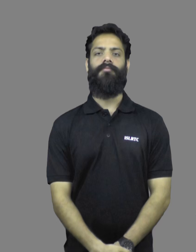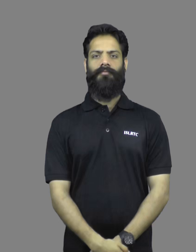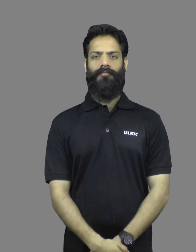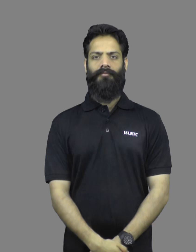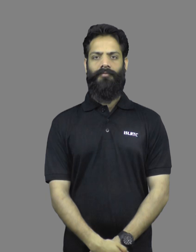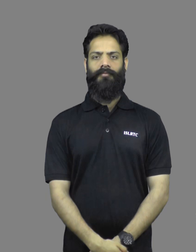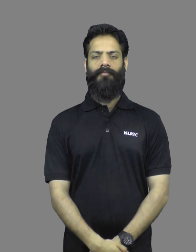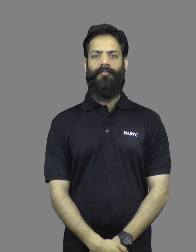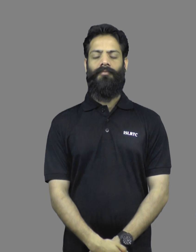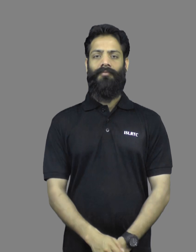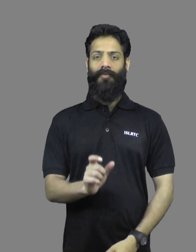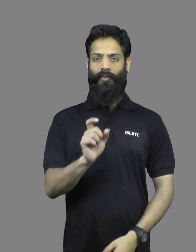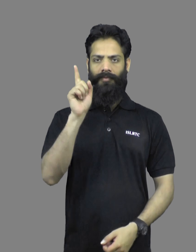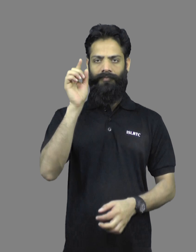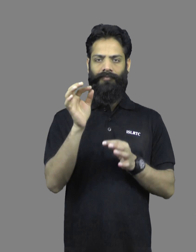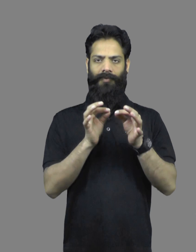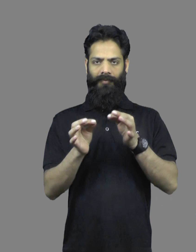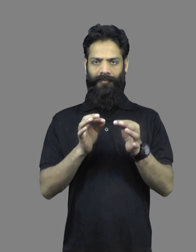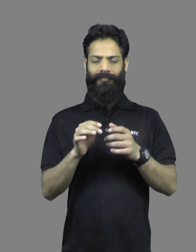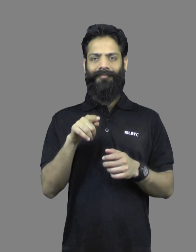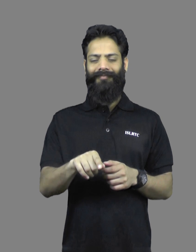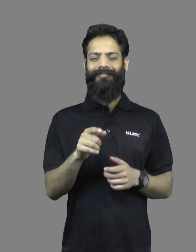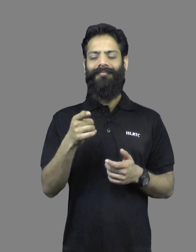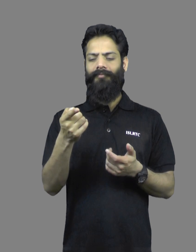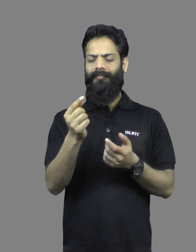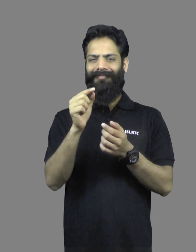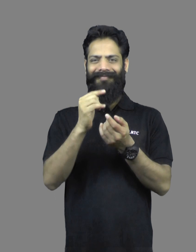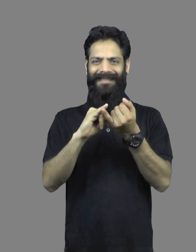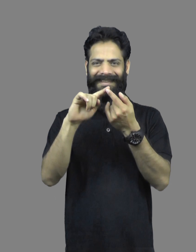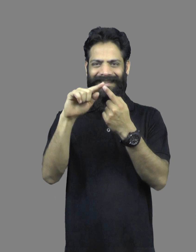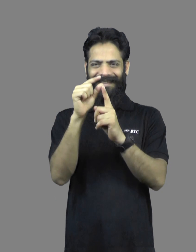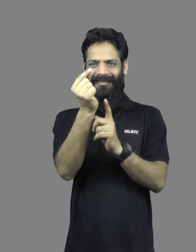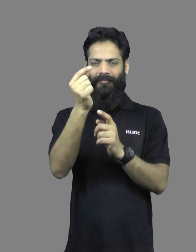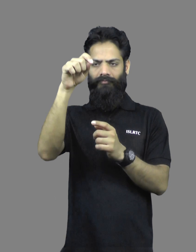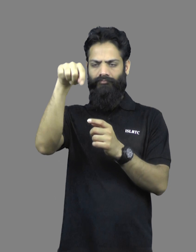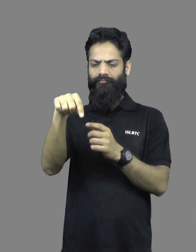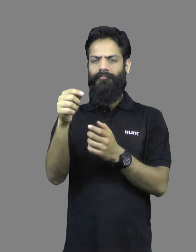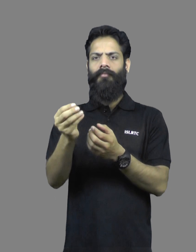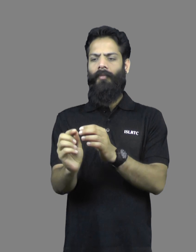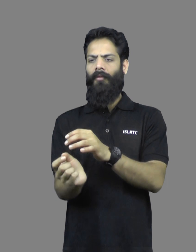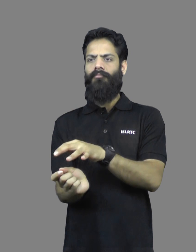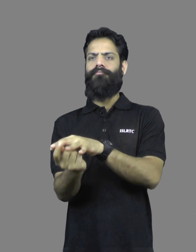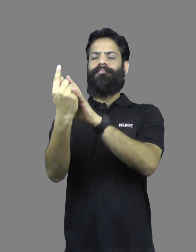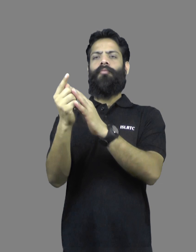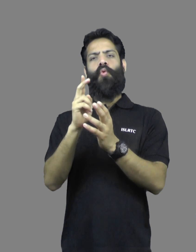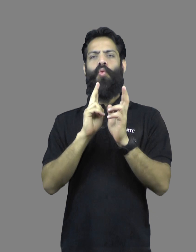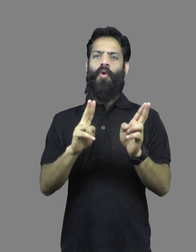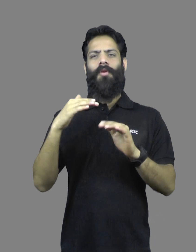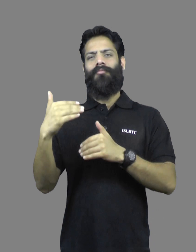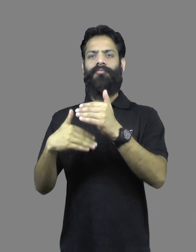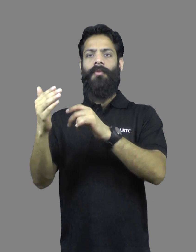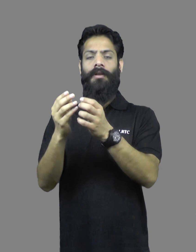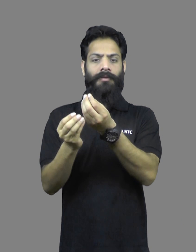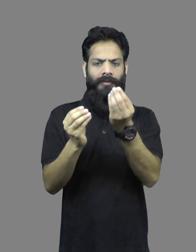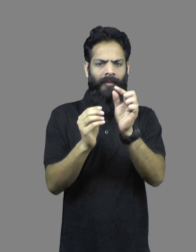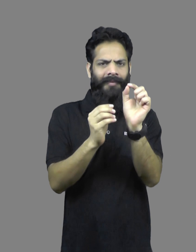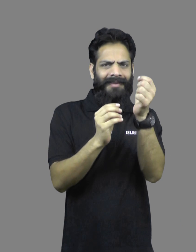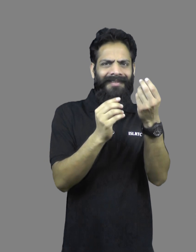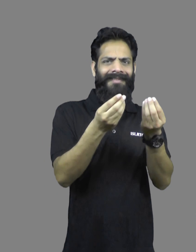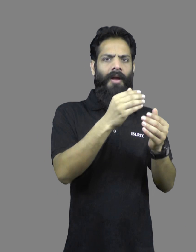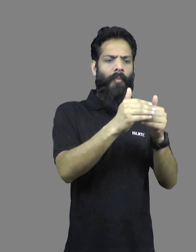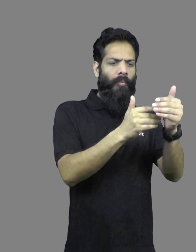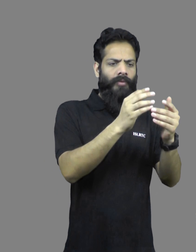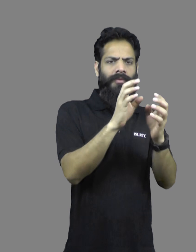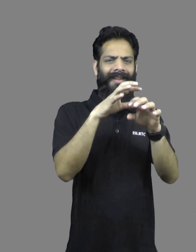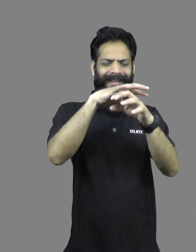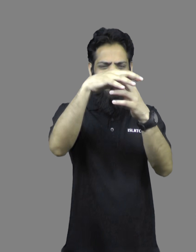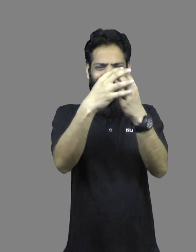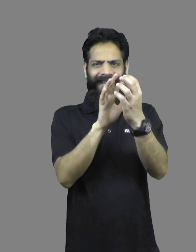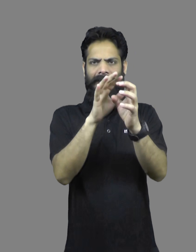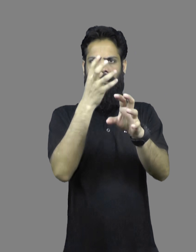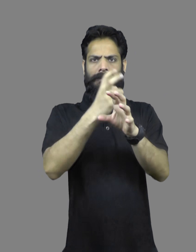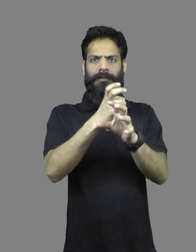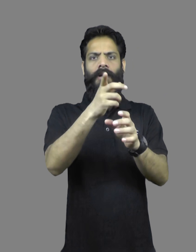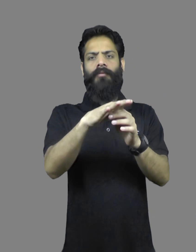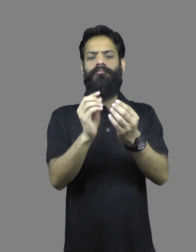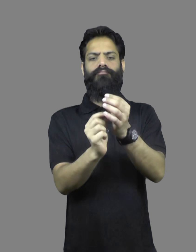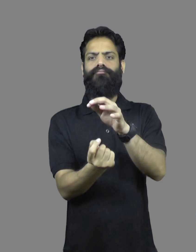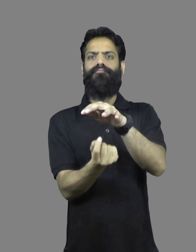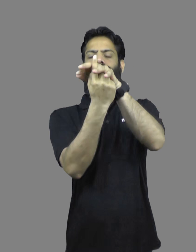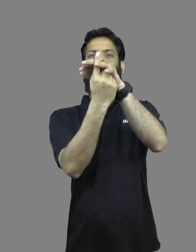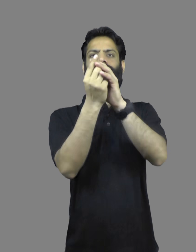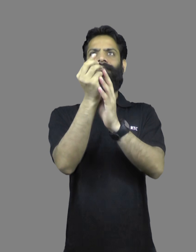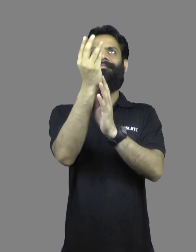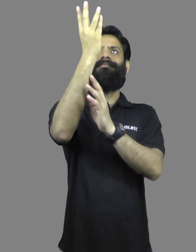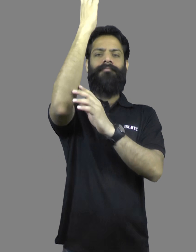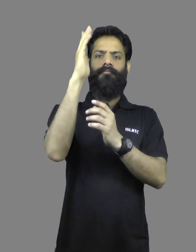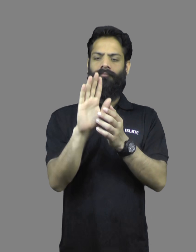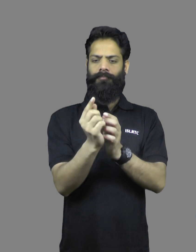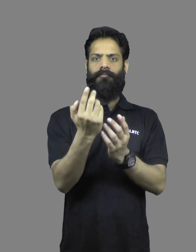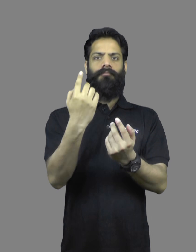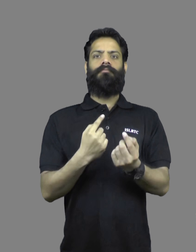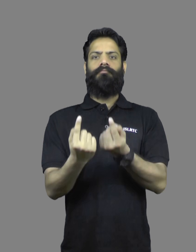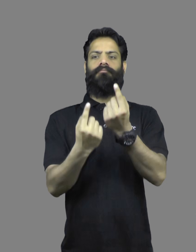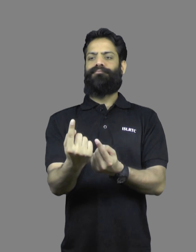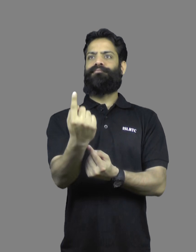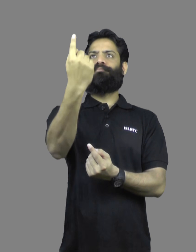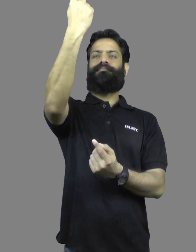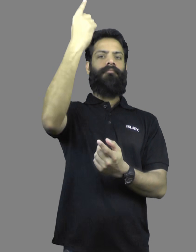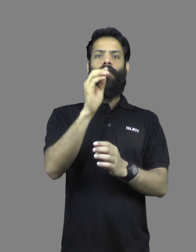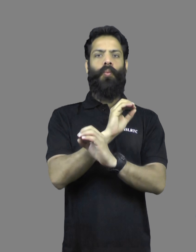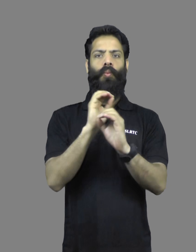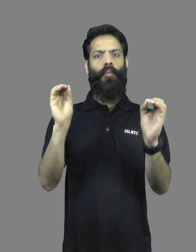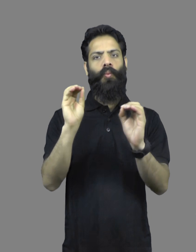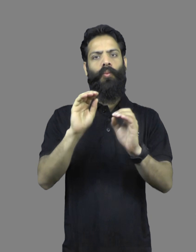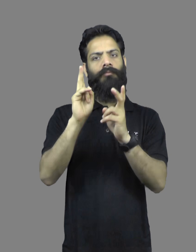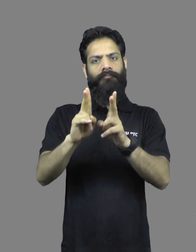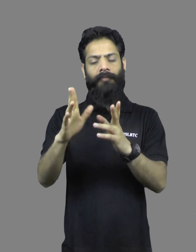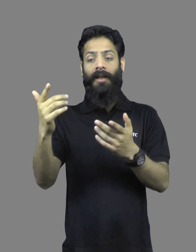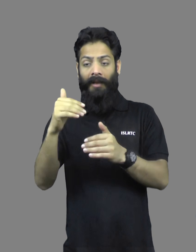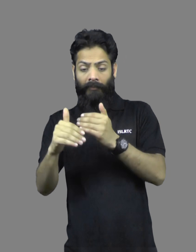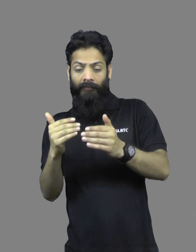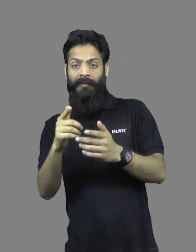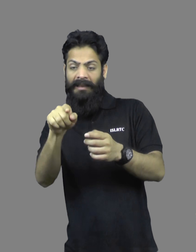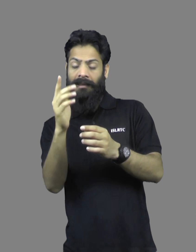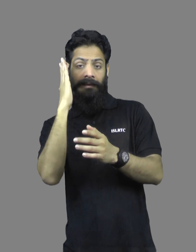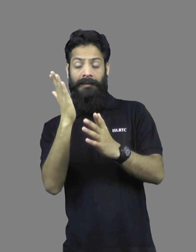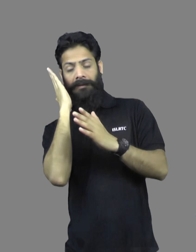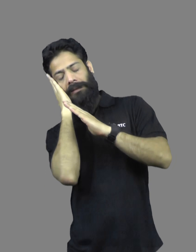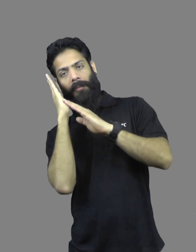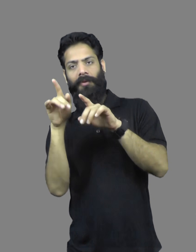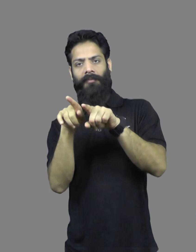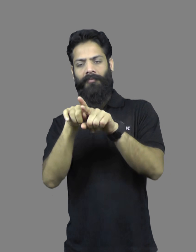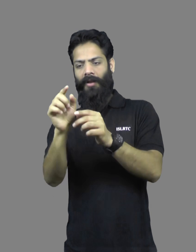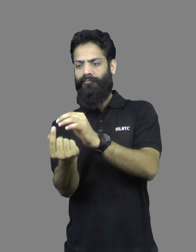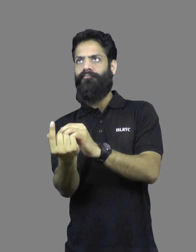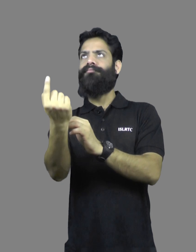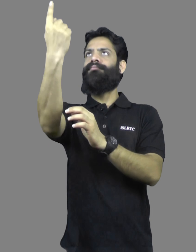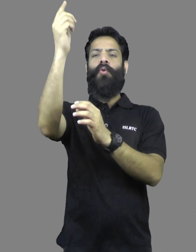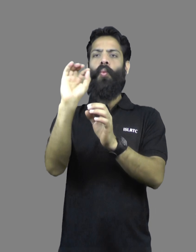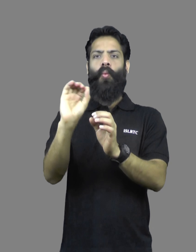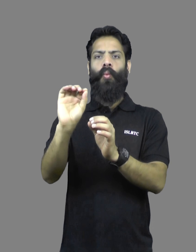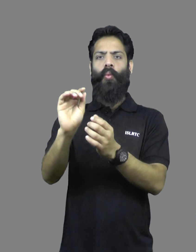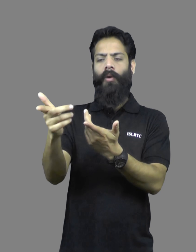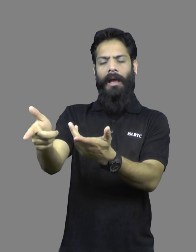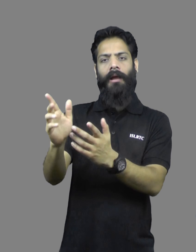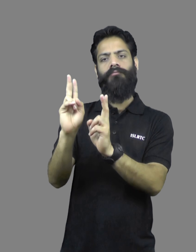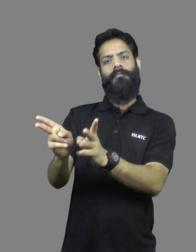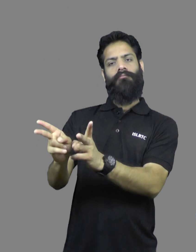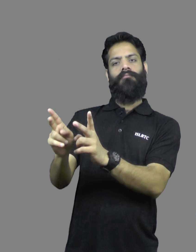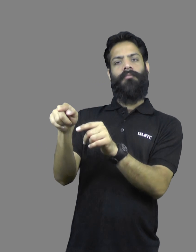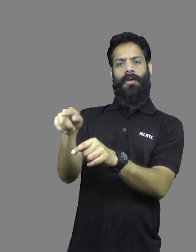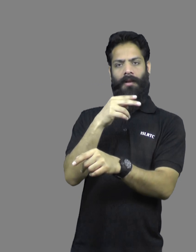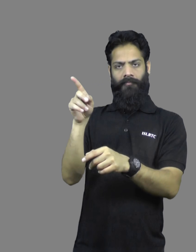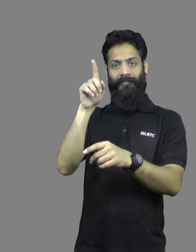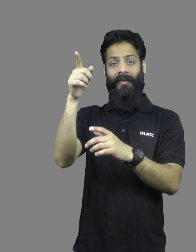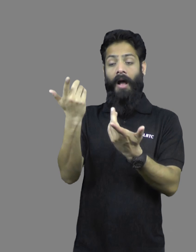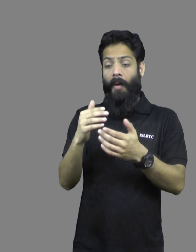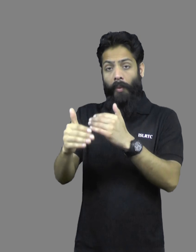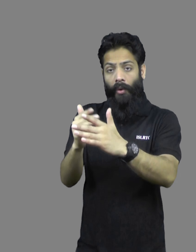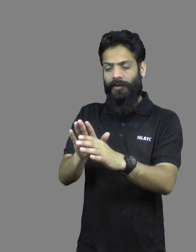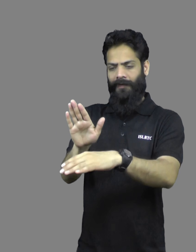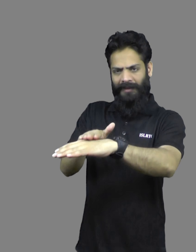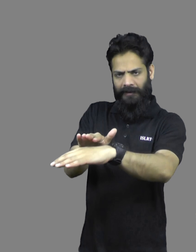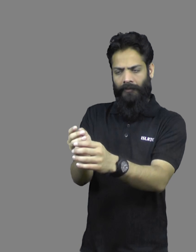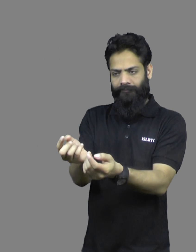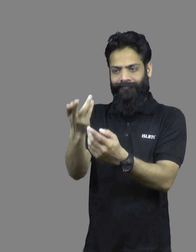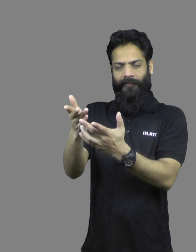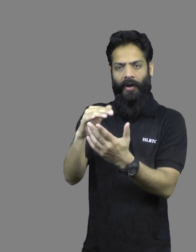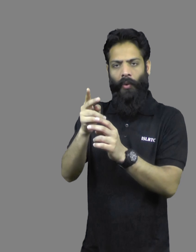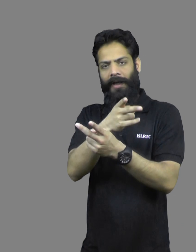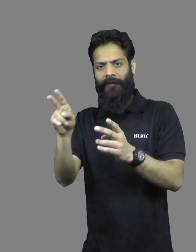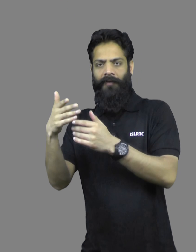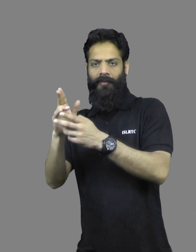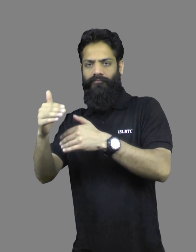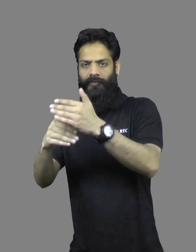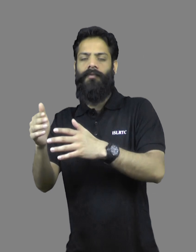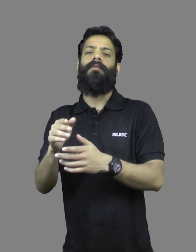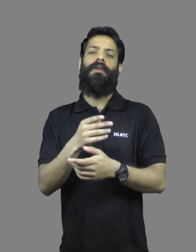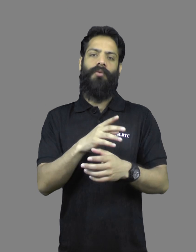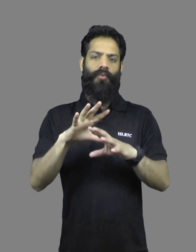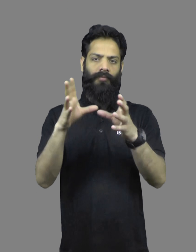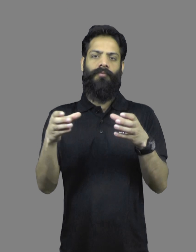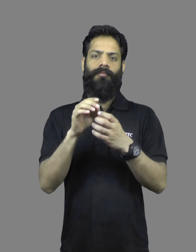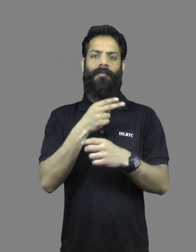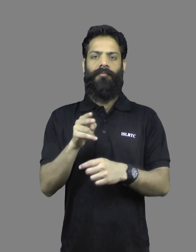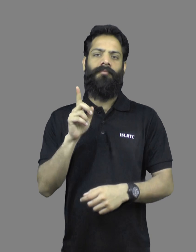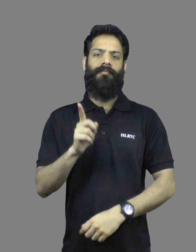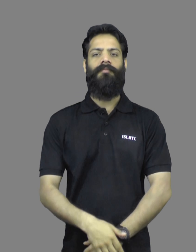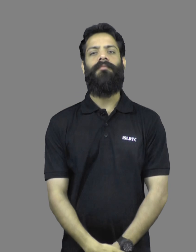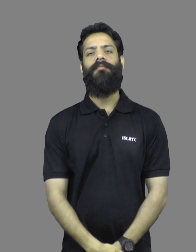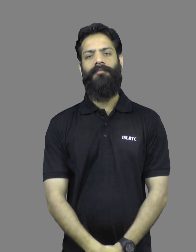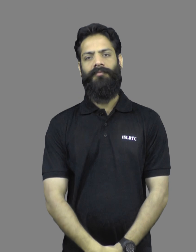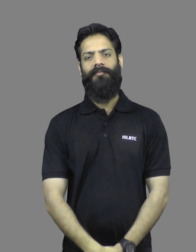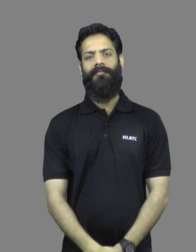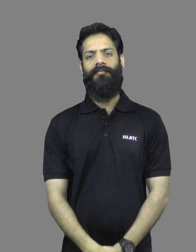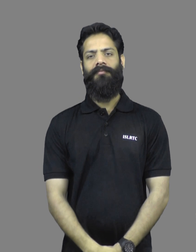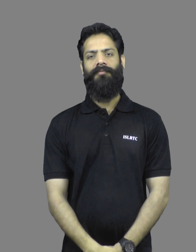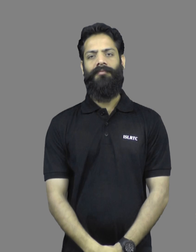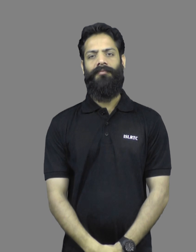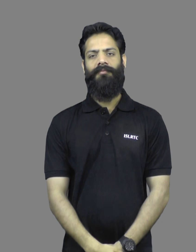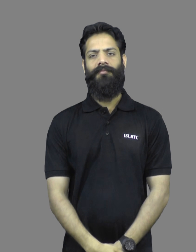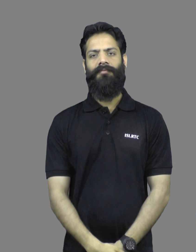Dormancy